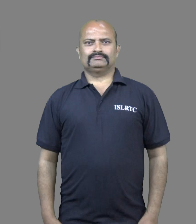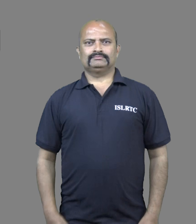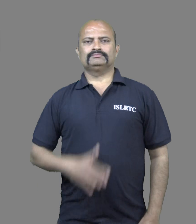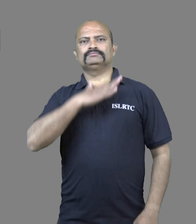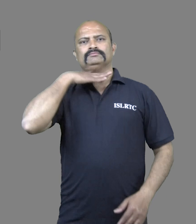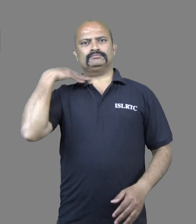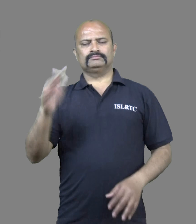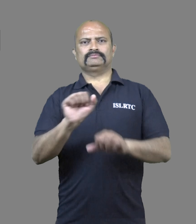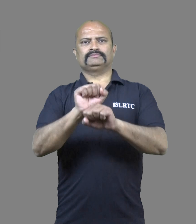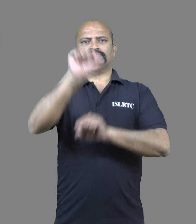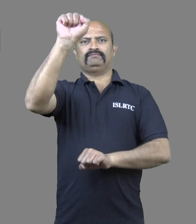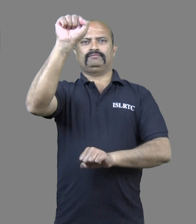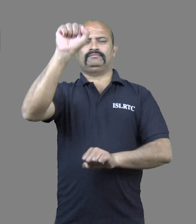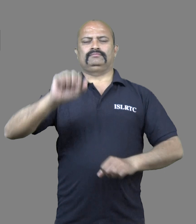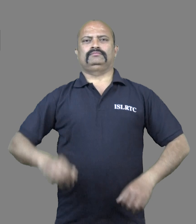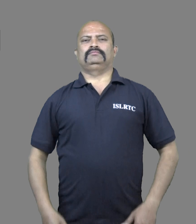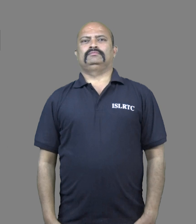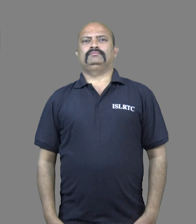Death Certificate